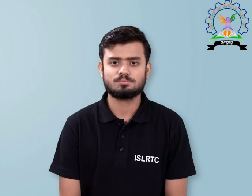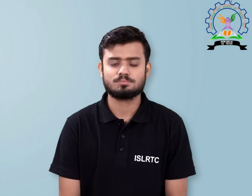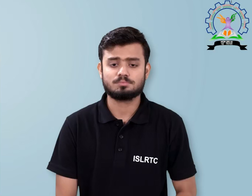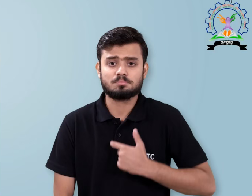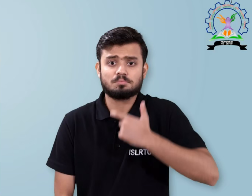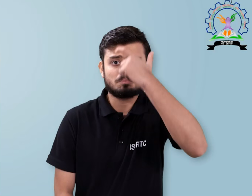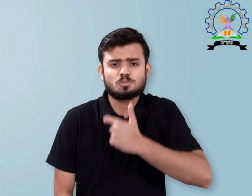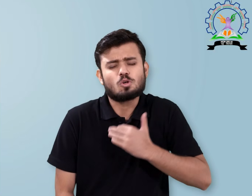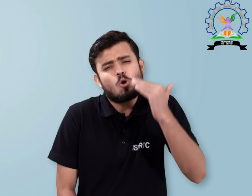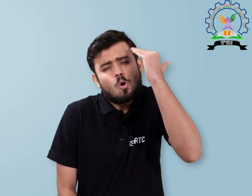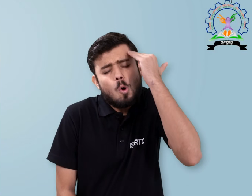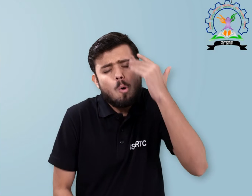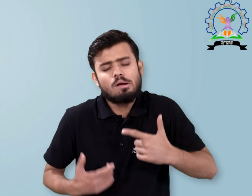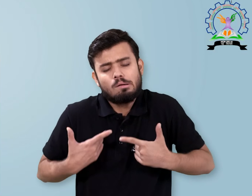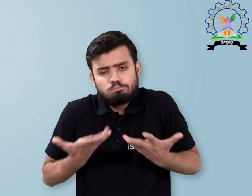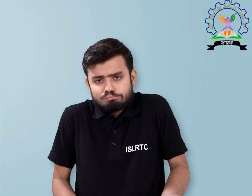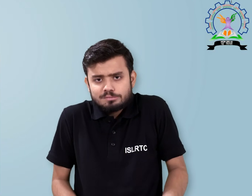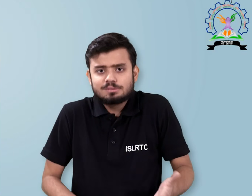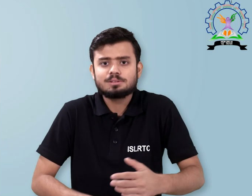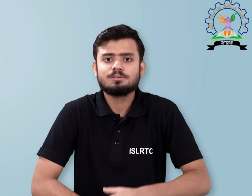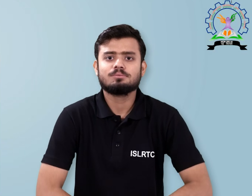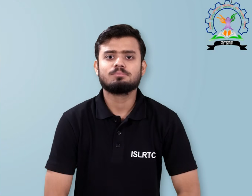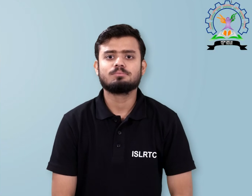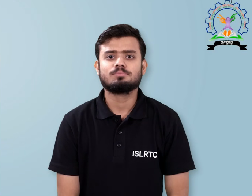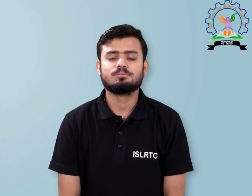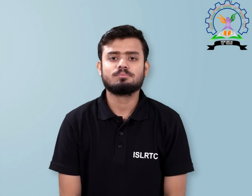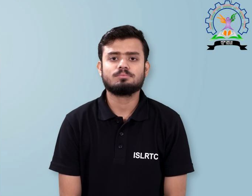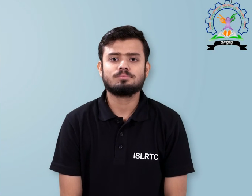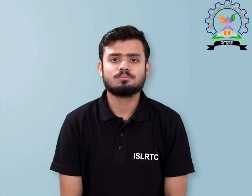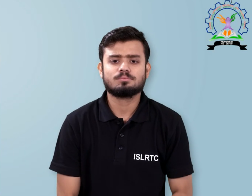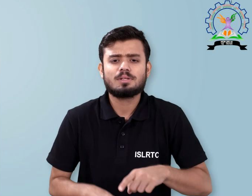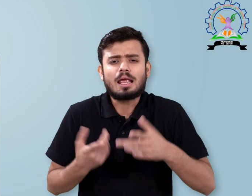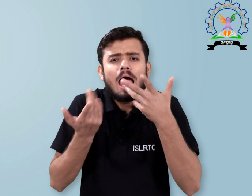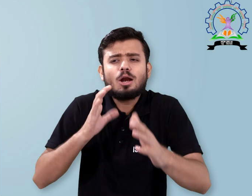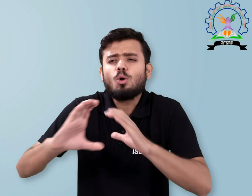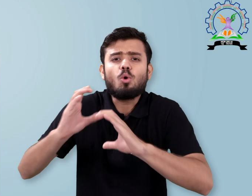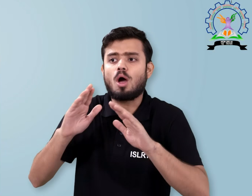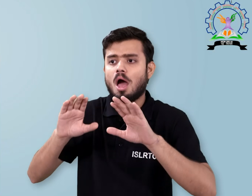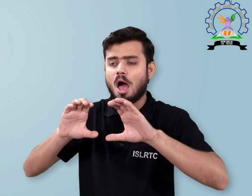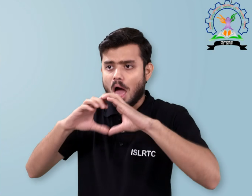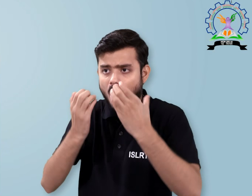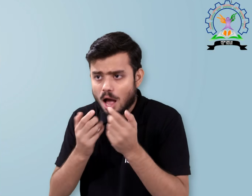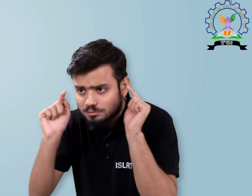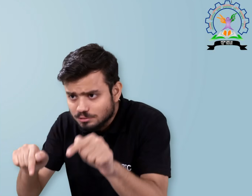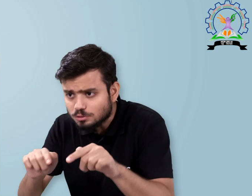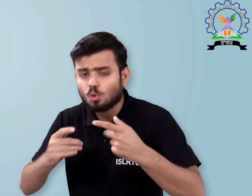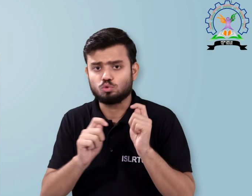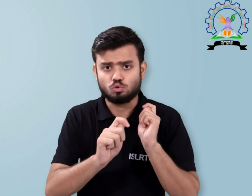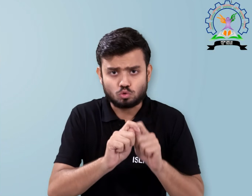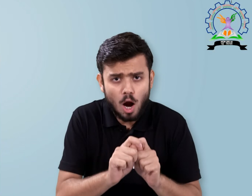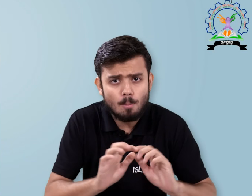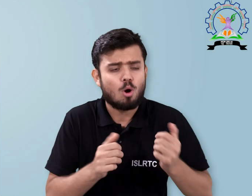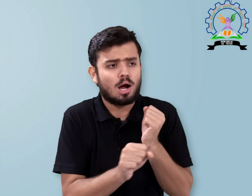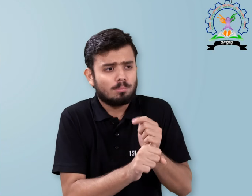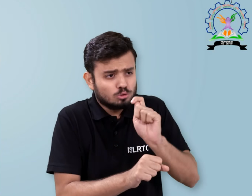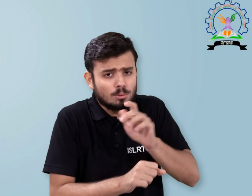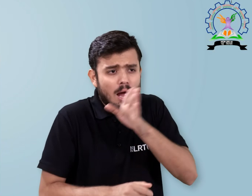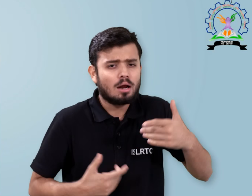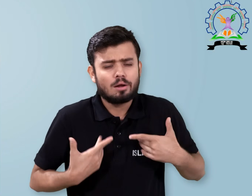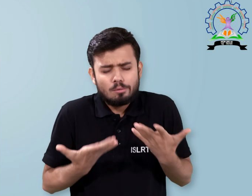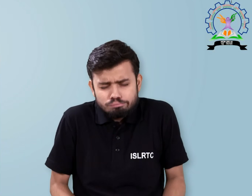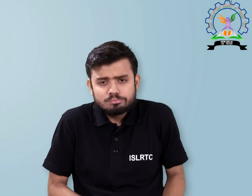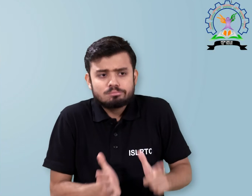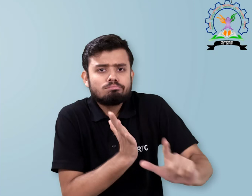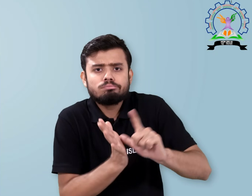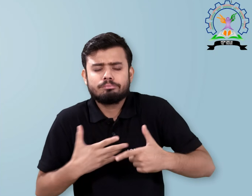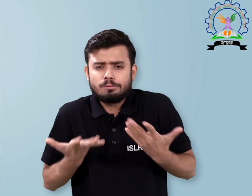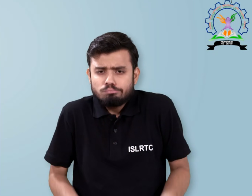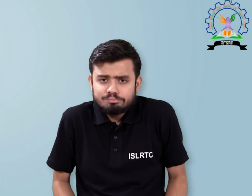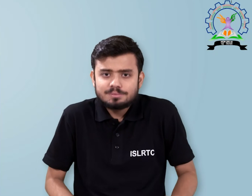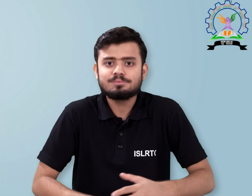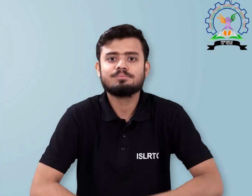Deliberate Done consciously and intentionally.